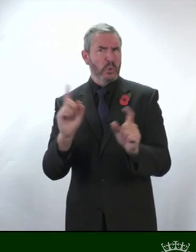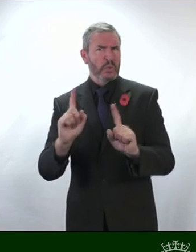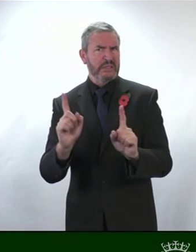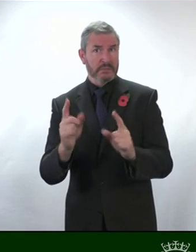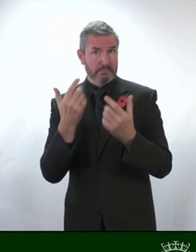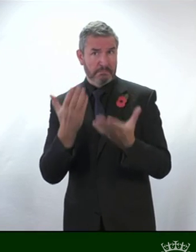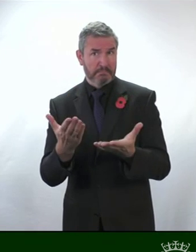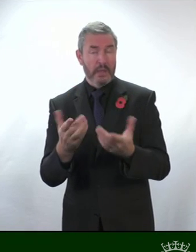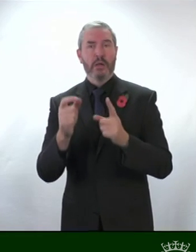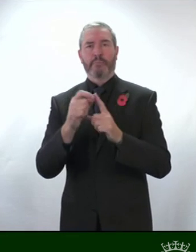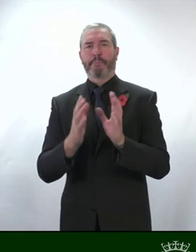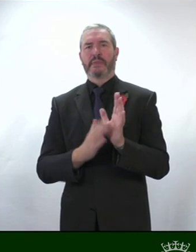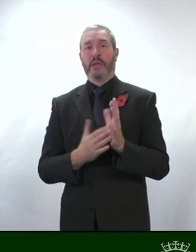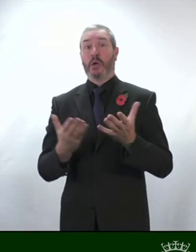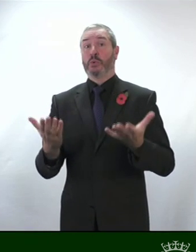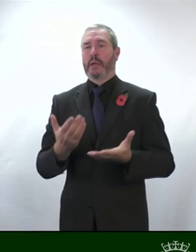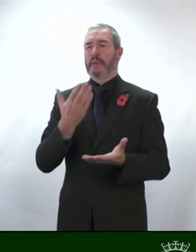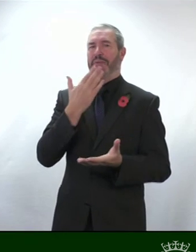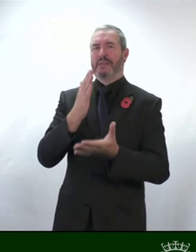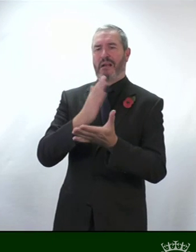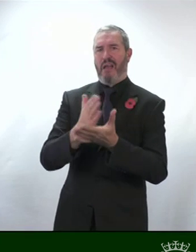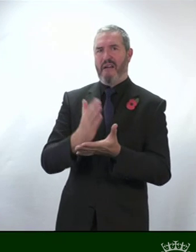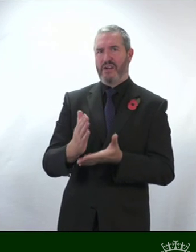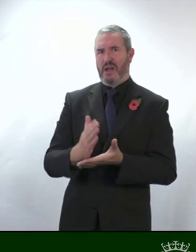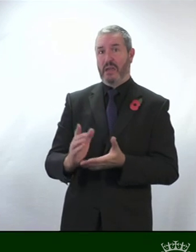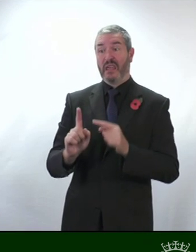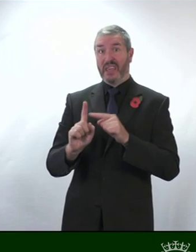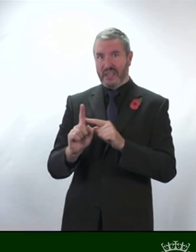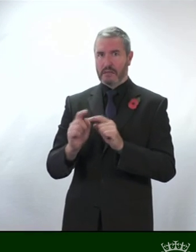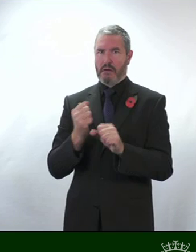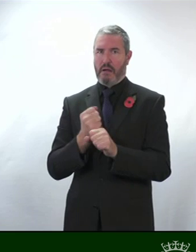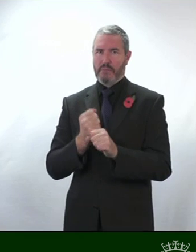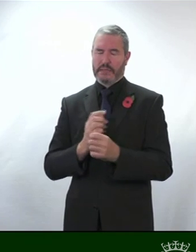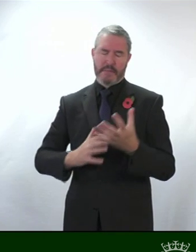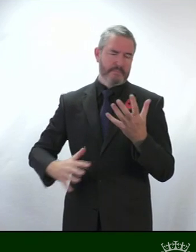Today is the Prime Minister’s opportunity to clear up this mess of his Government’s making.